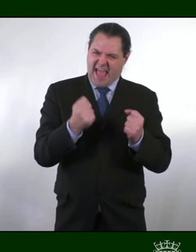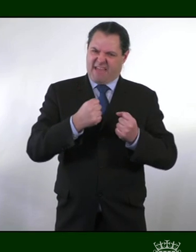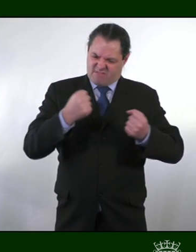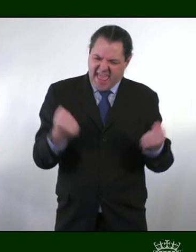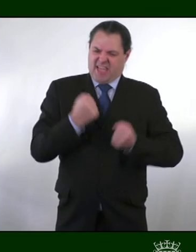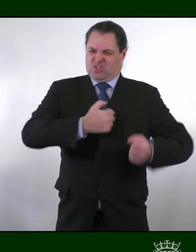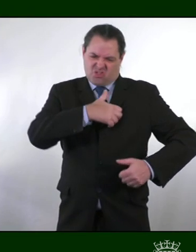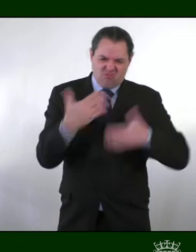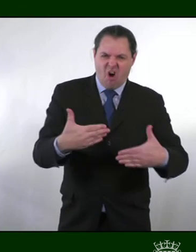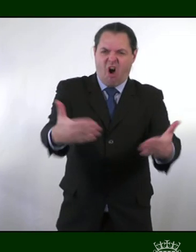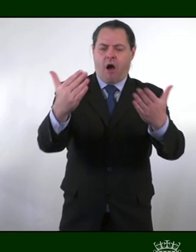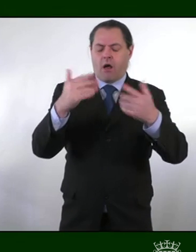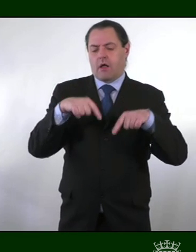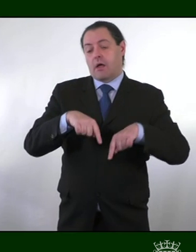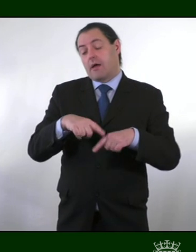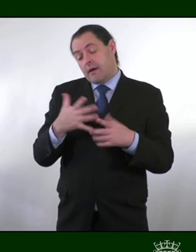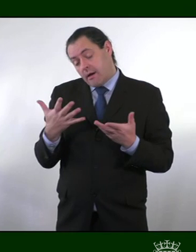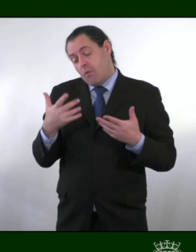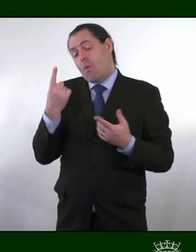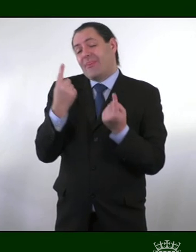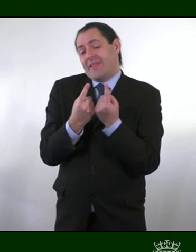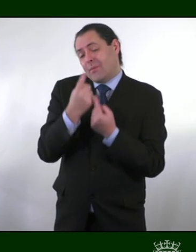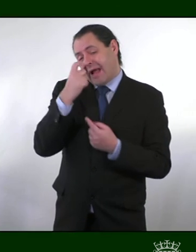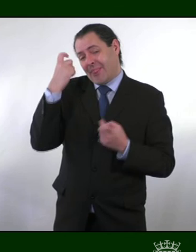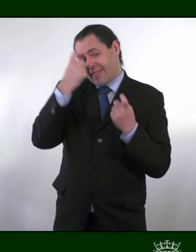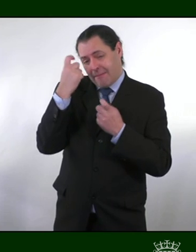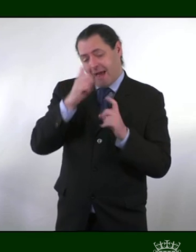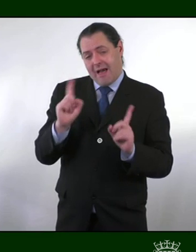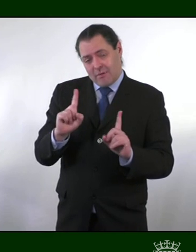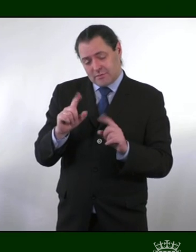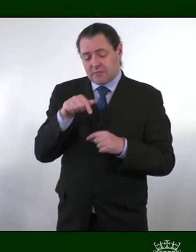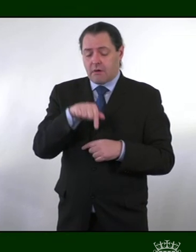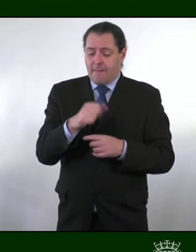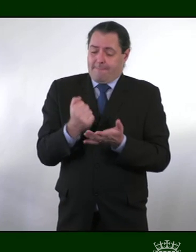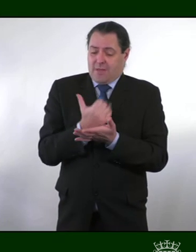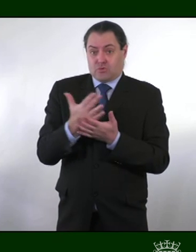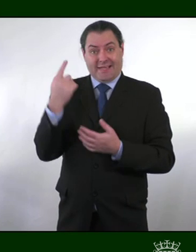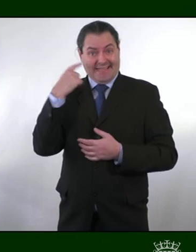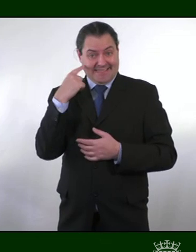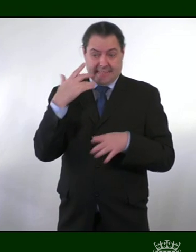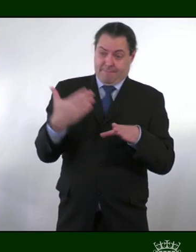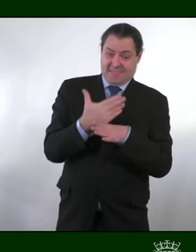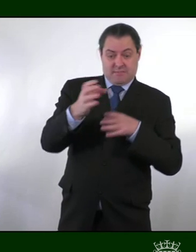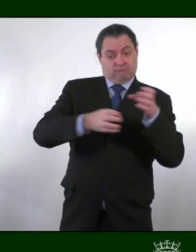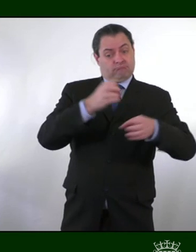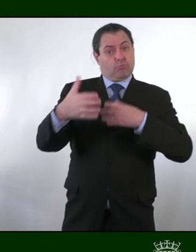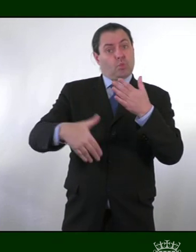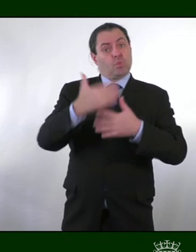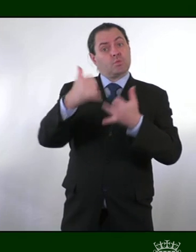Probably the most important thing we can do in that regard is to make it as easy as possible for businesses to take on new people.